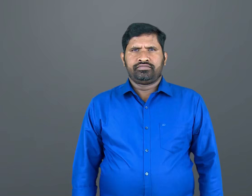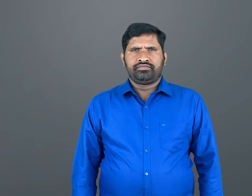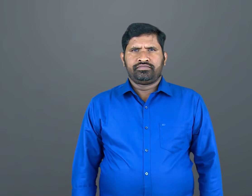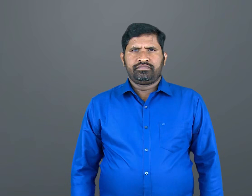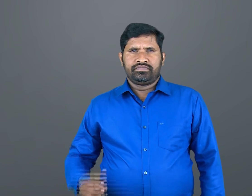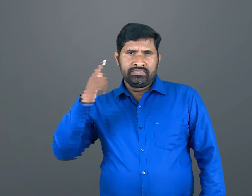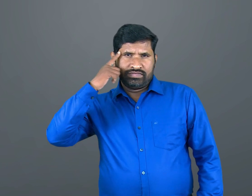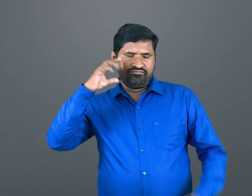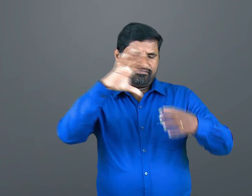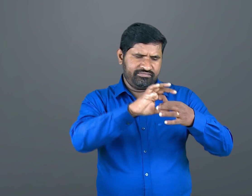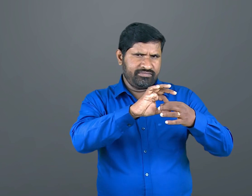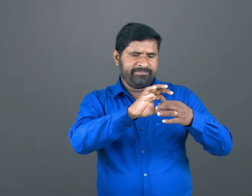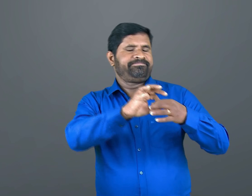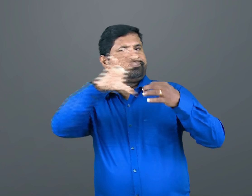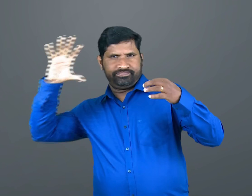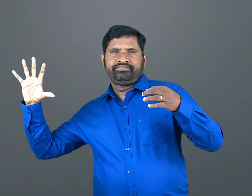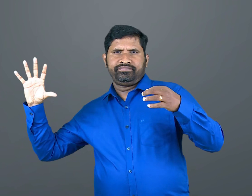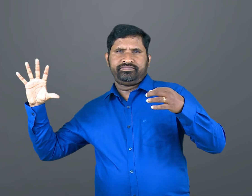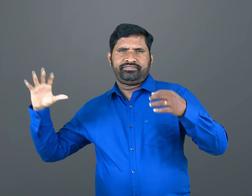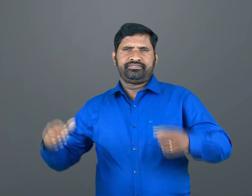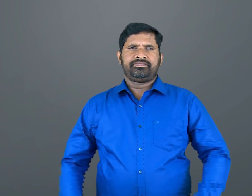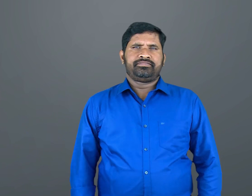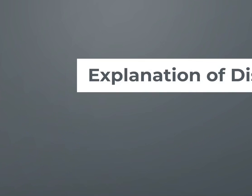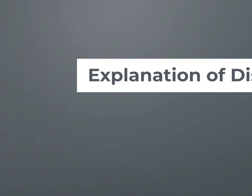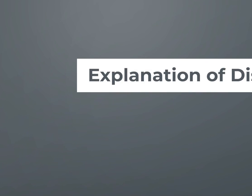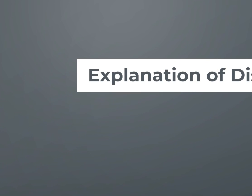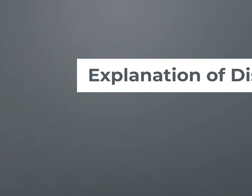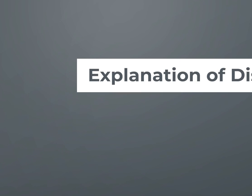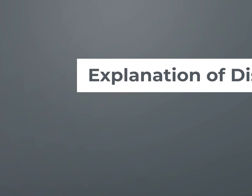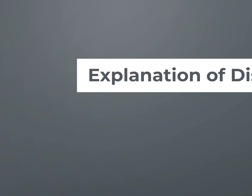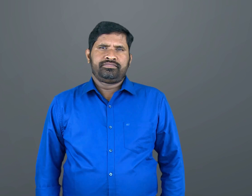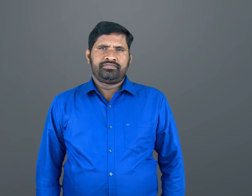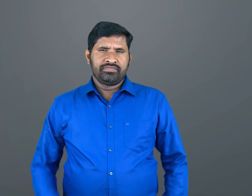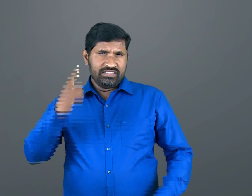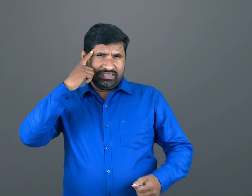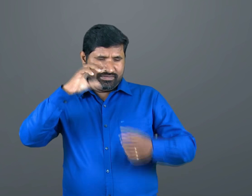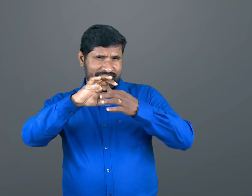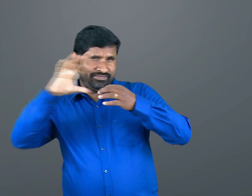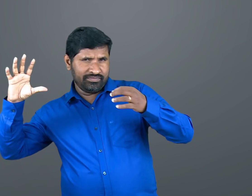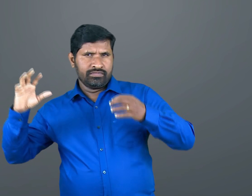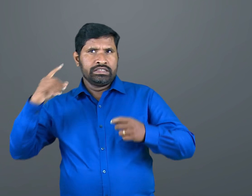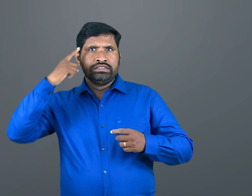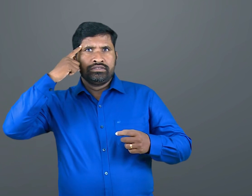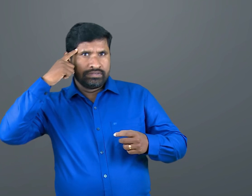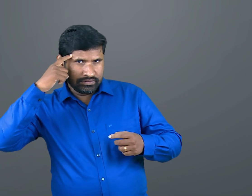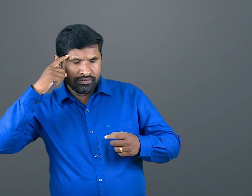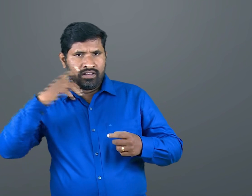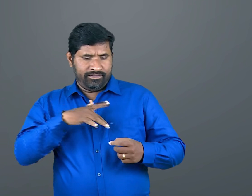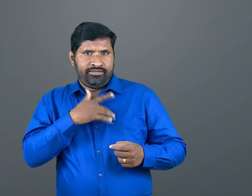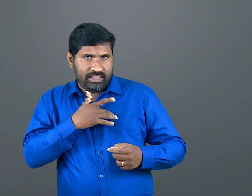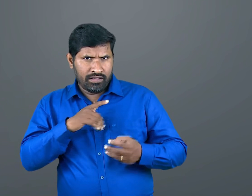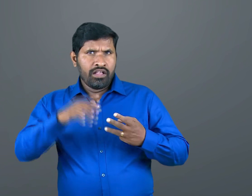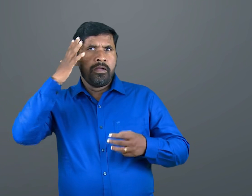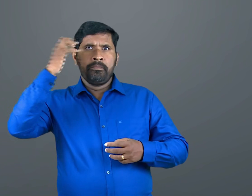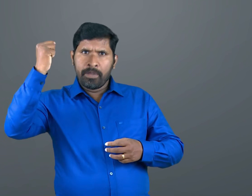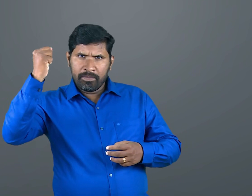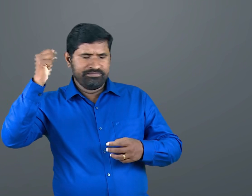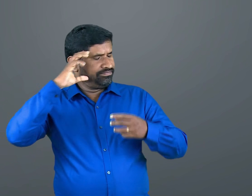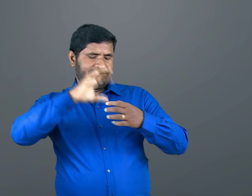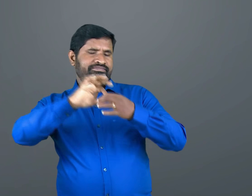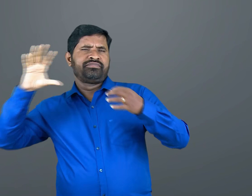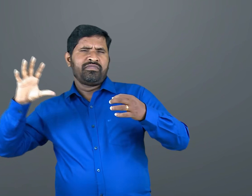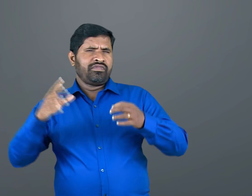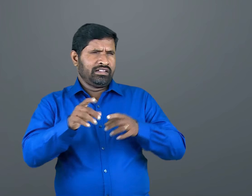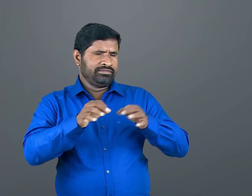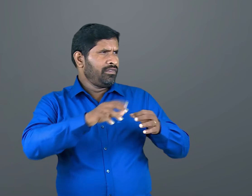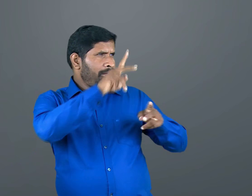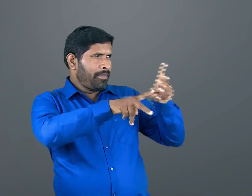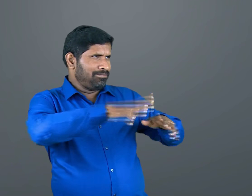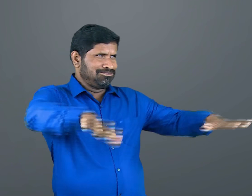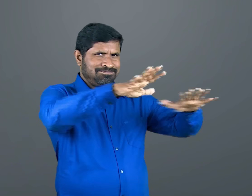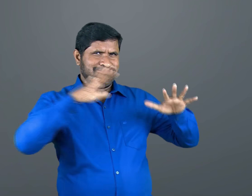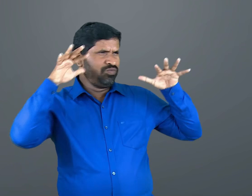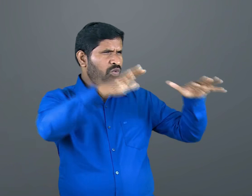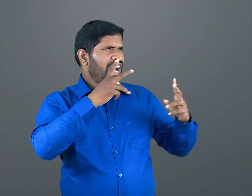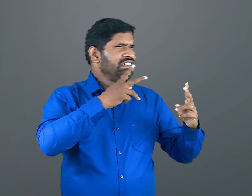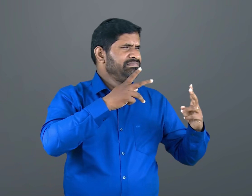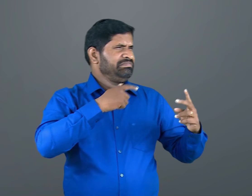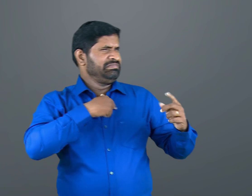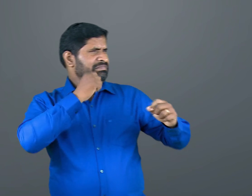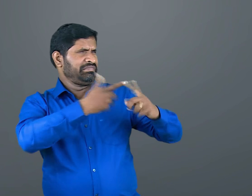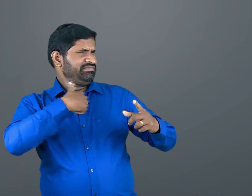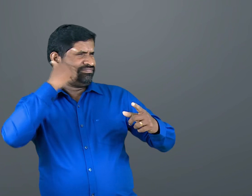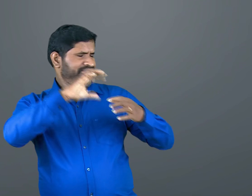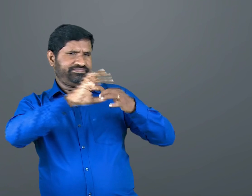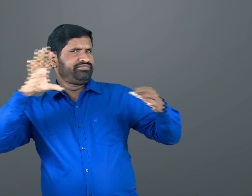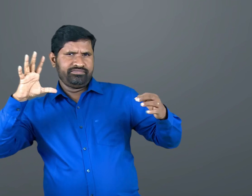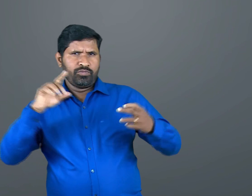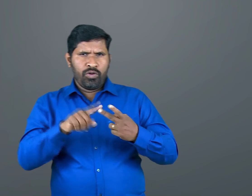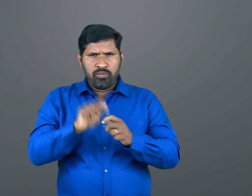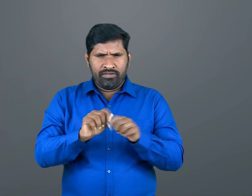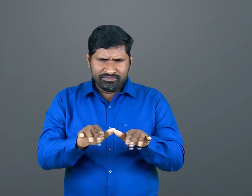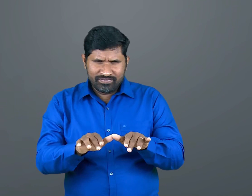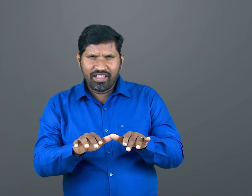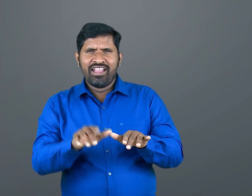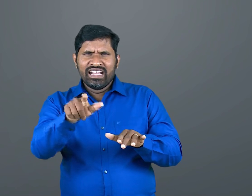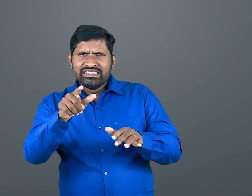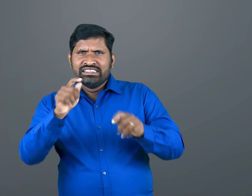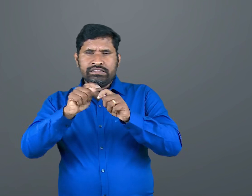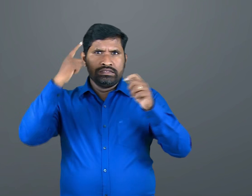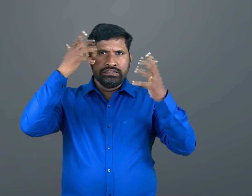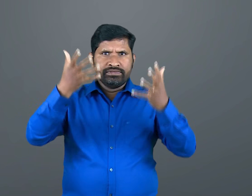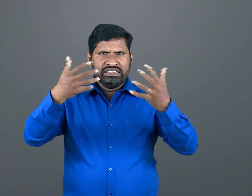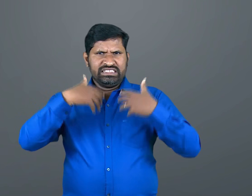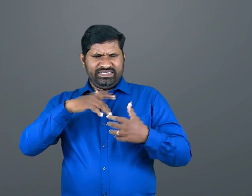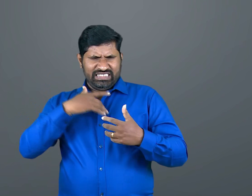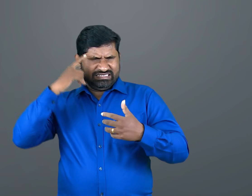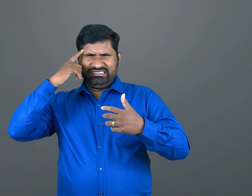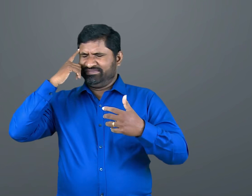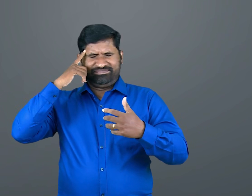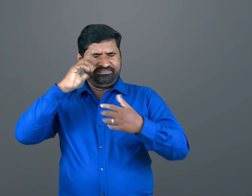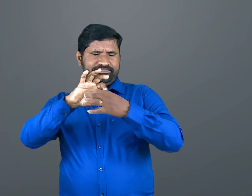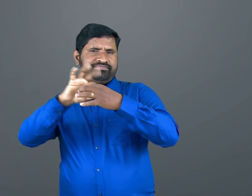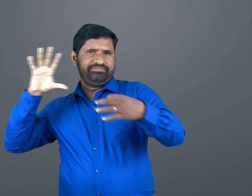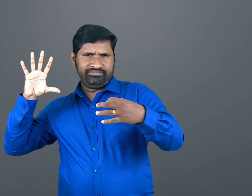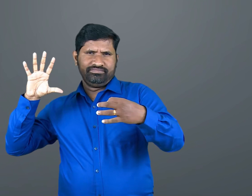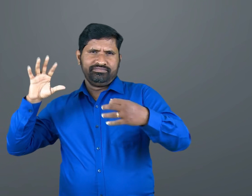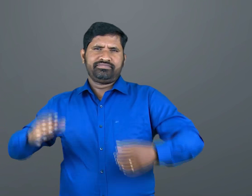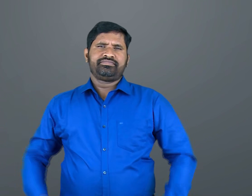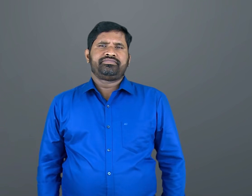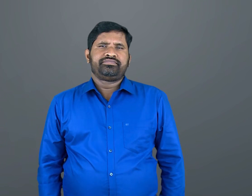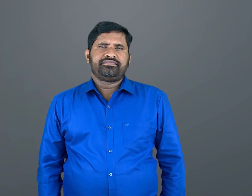Dissociation